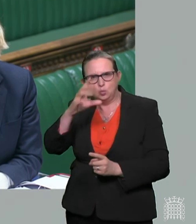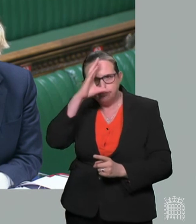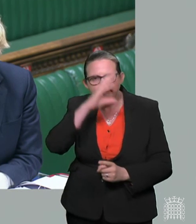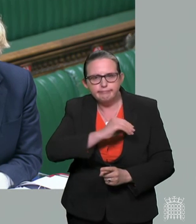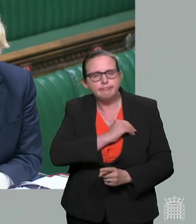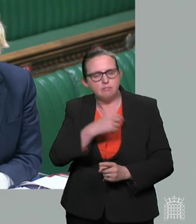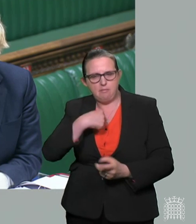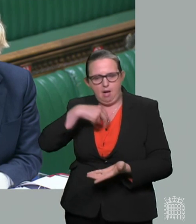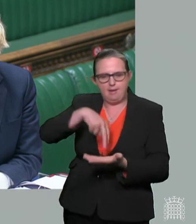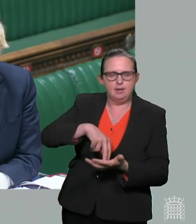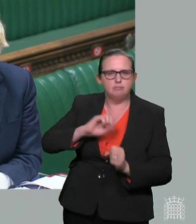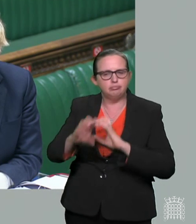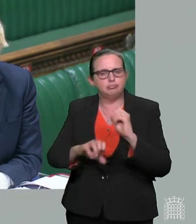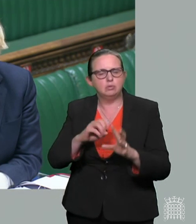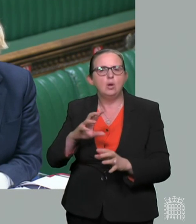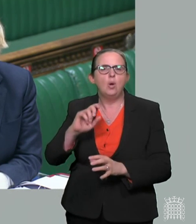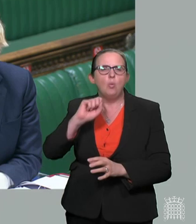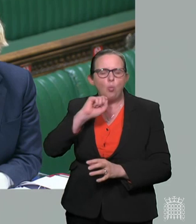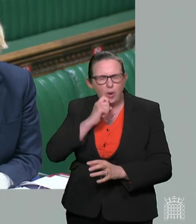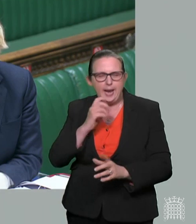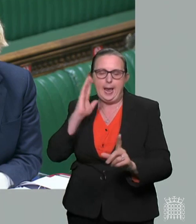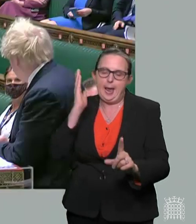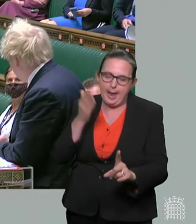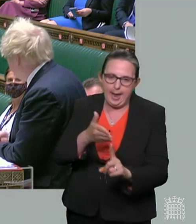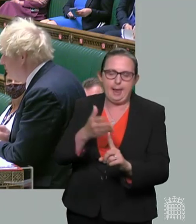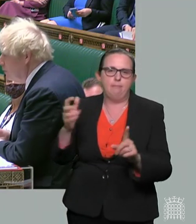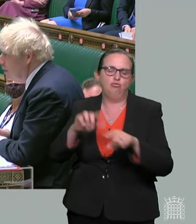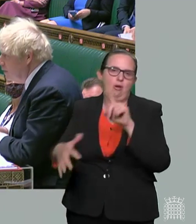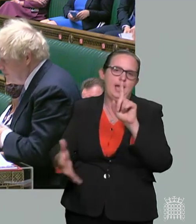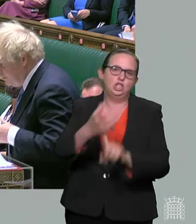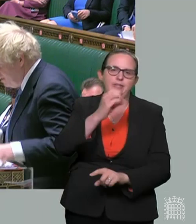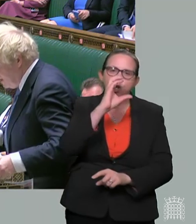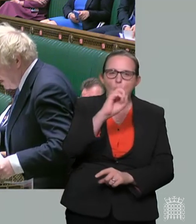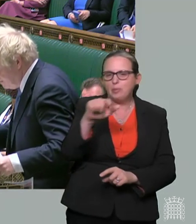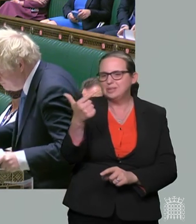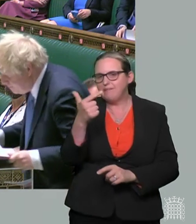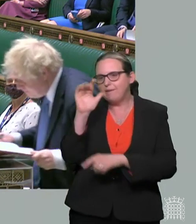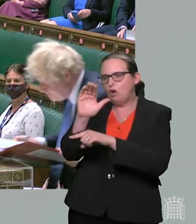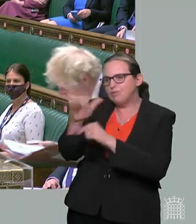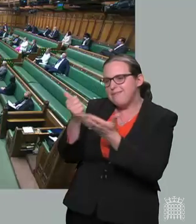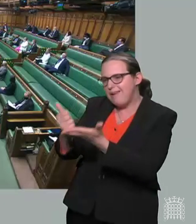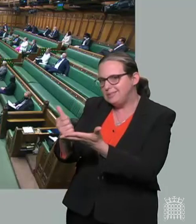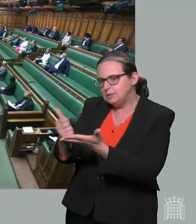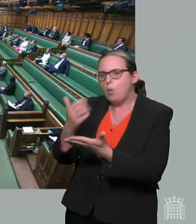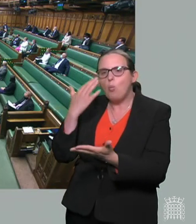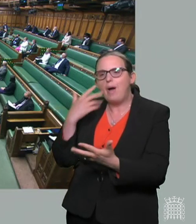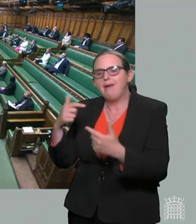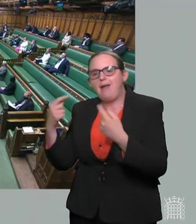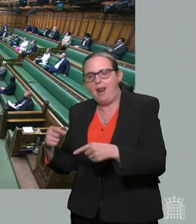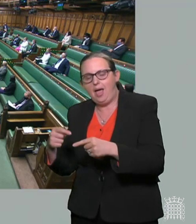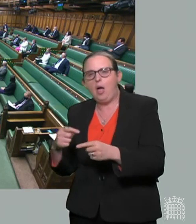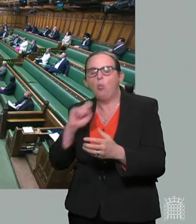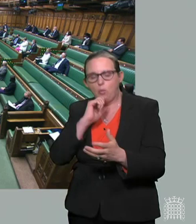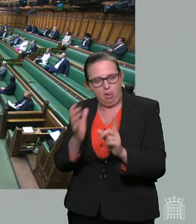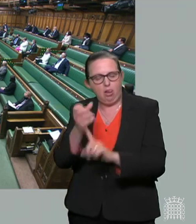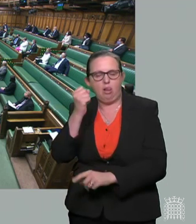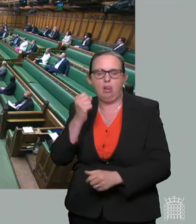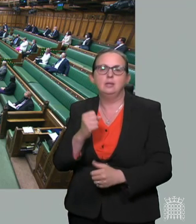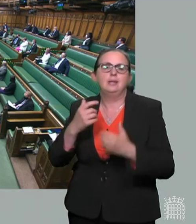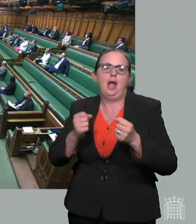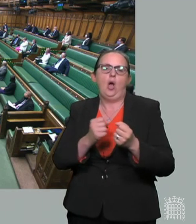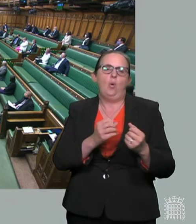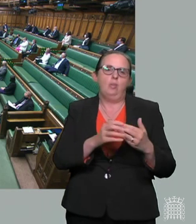We want to return to 0.7% as fast as we can, and when fiscal conditions allow.